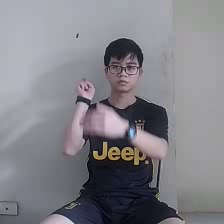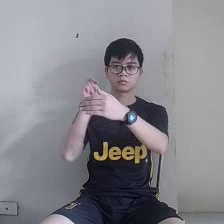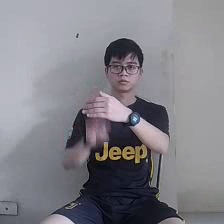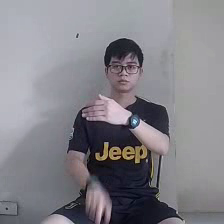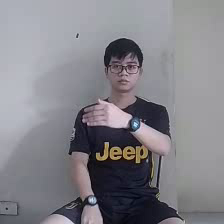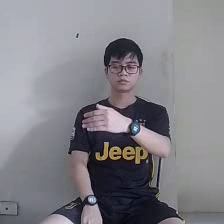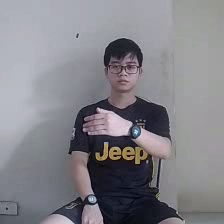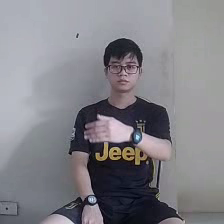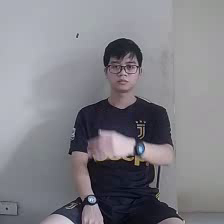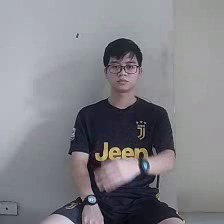Phạt